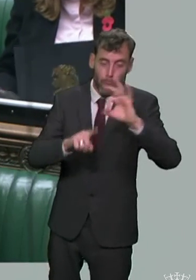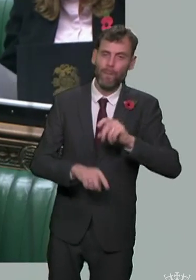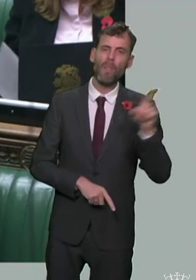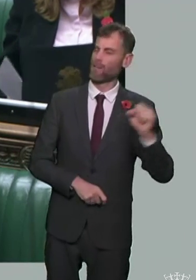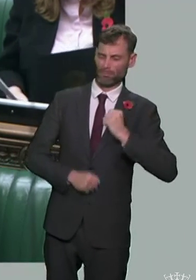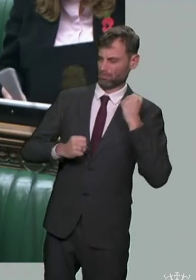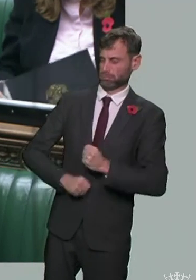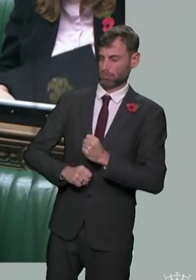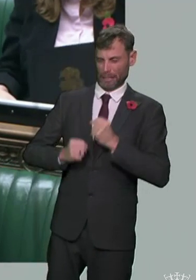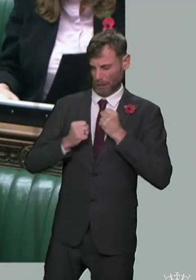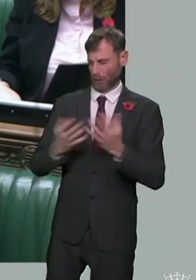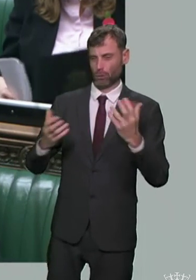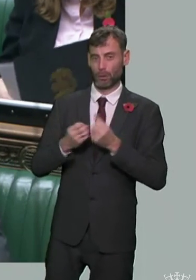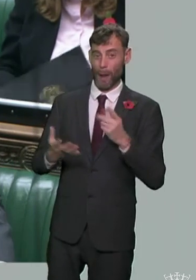They have absolutely no plans